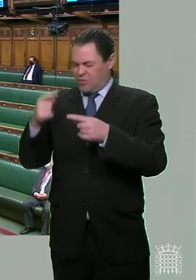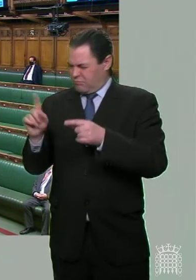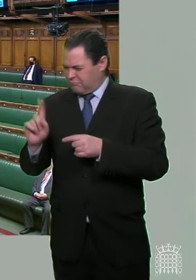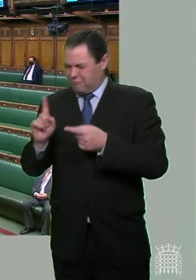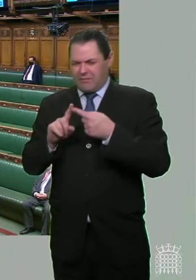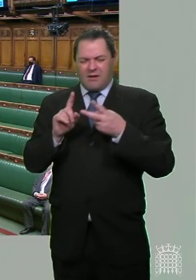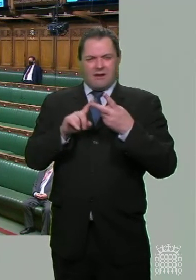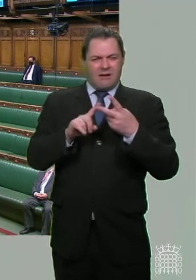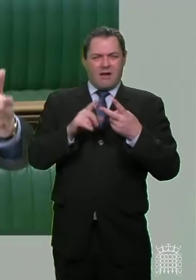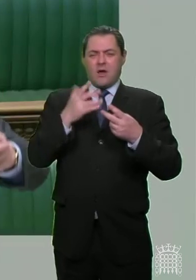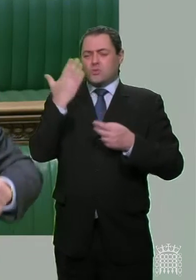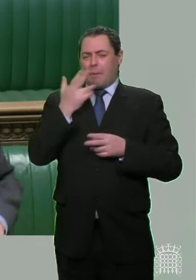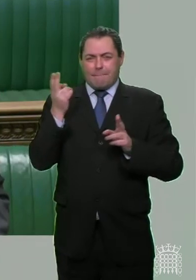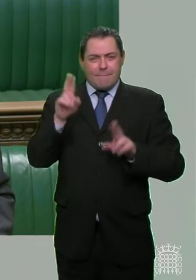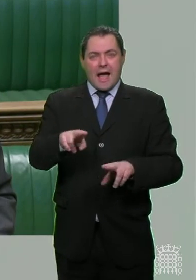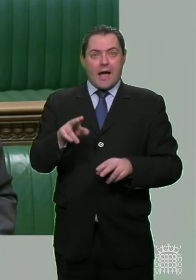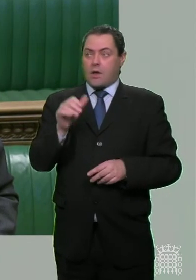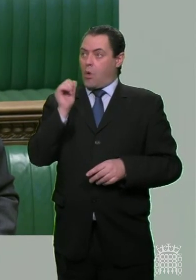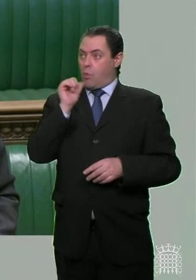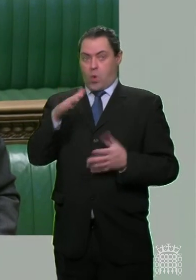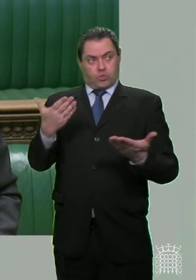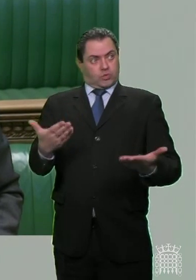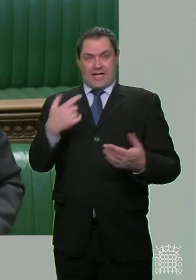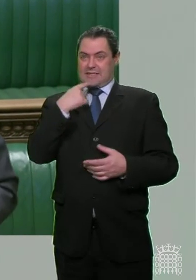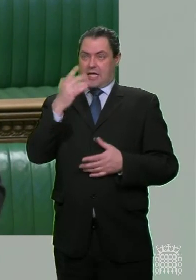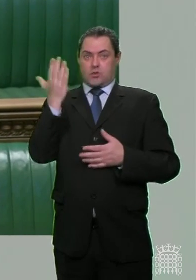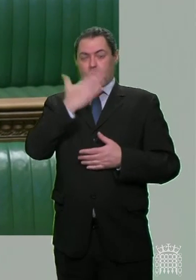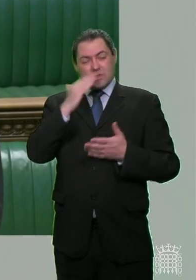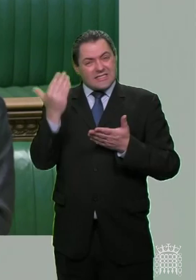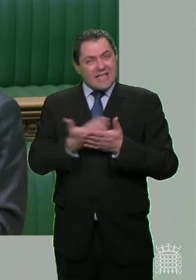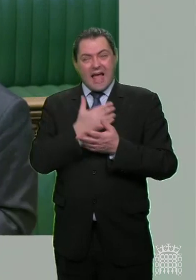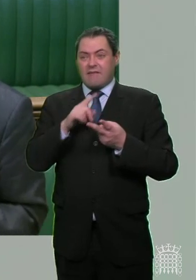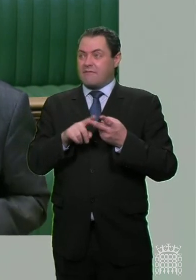He calls for schools to go back, but he will not even say this morning that schools are safe.